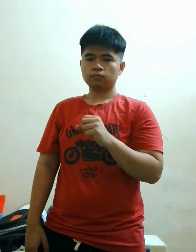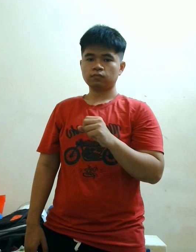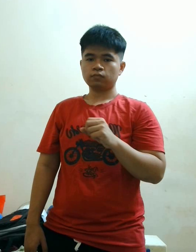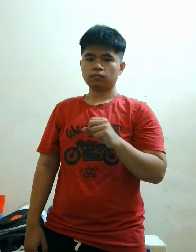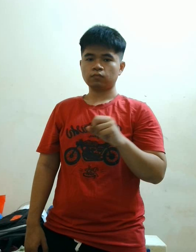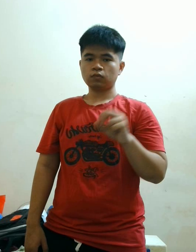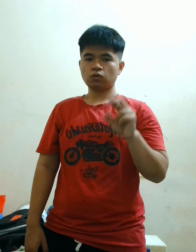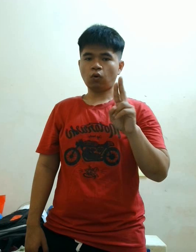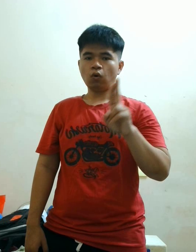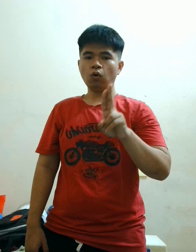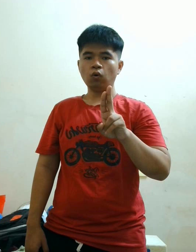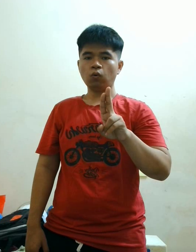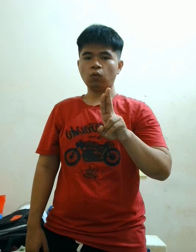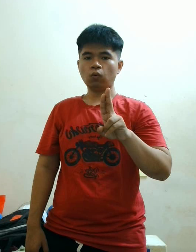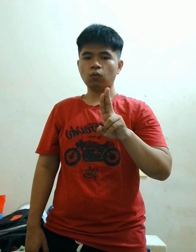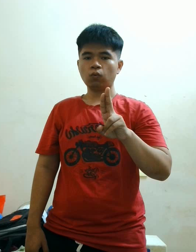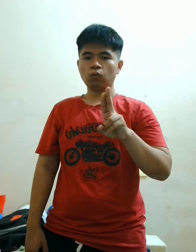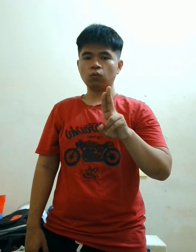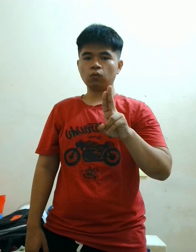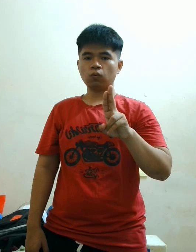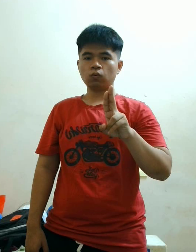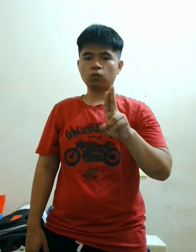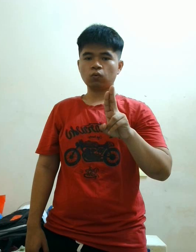u